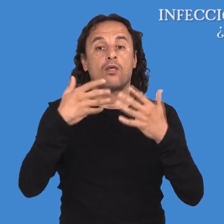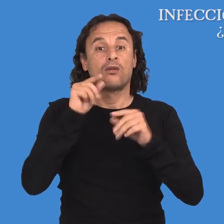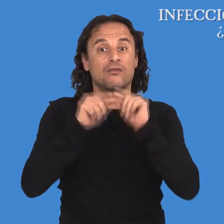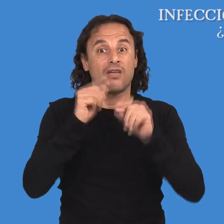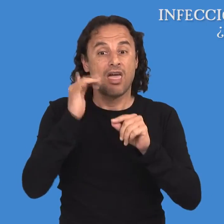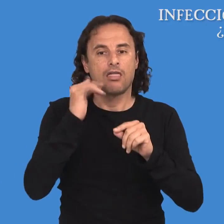virus